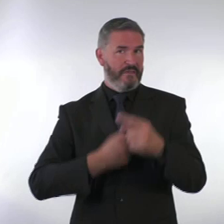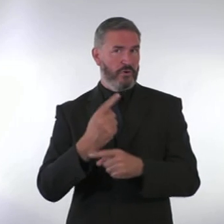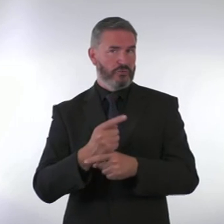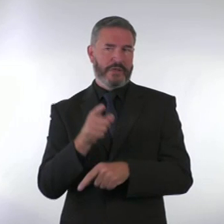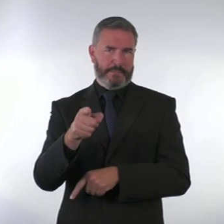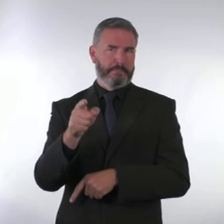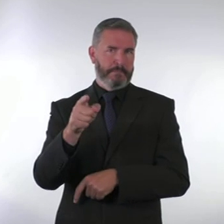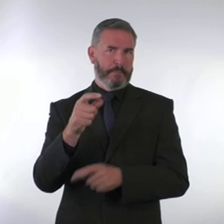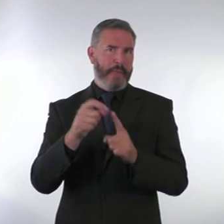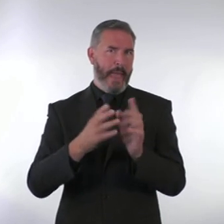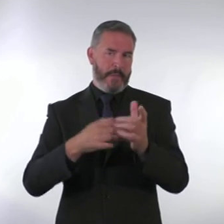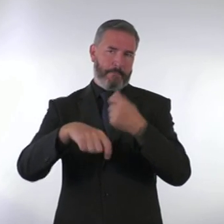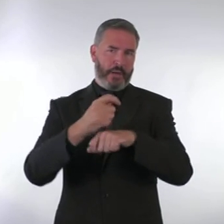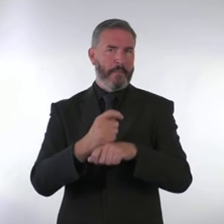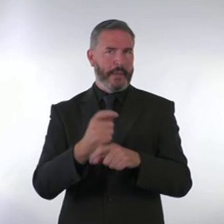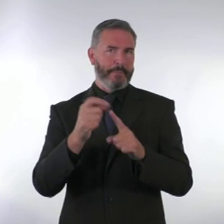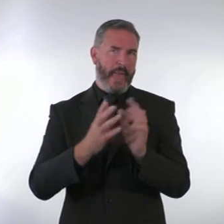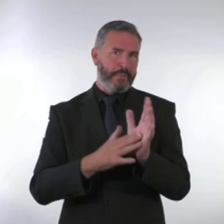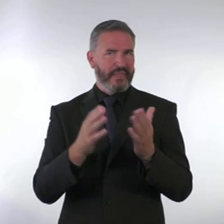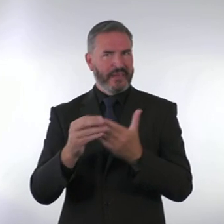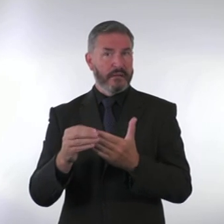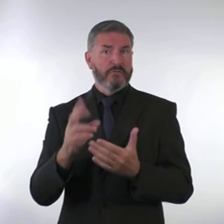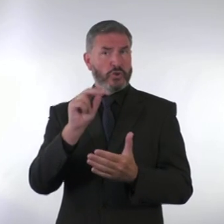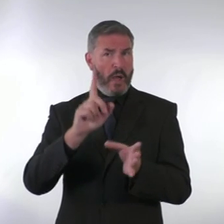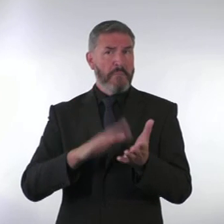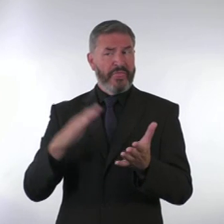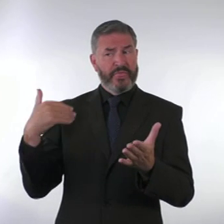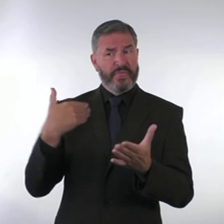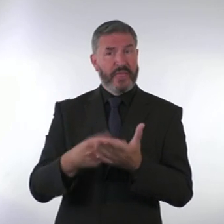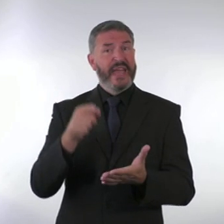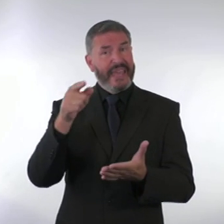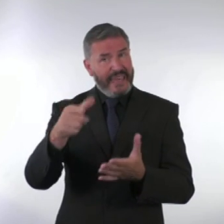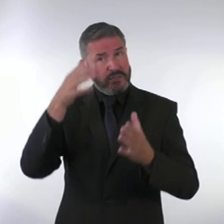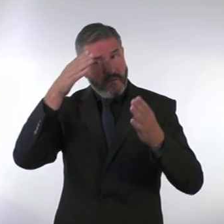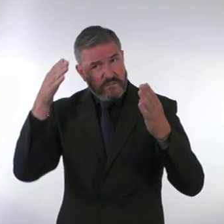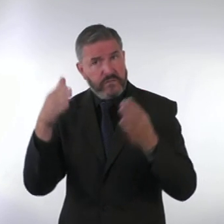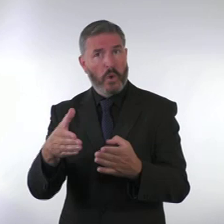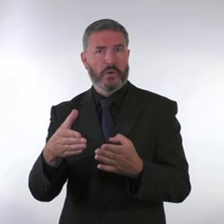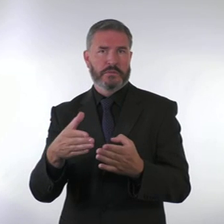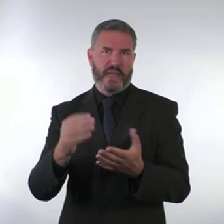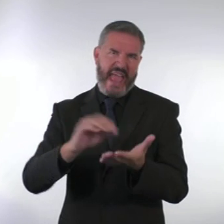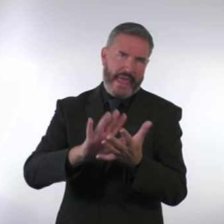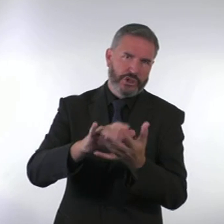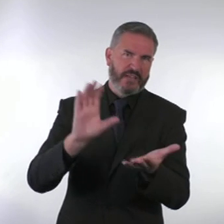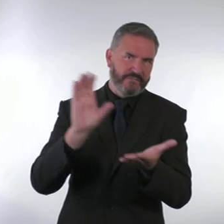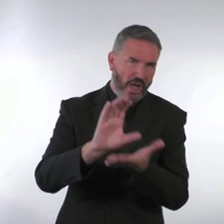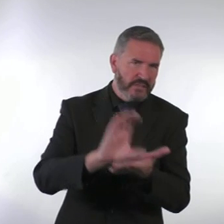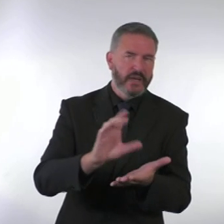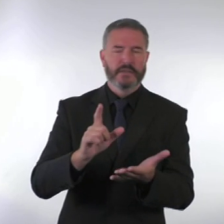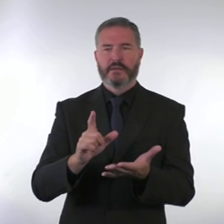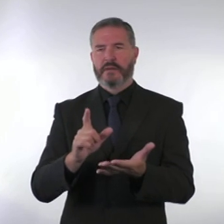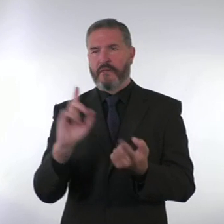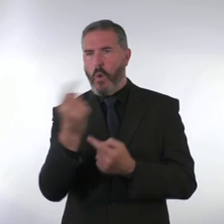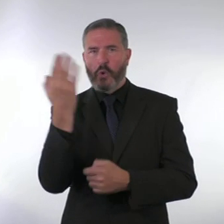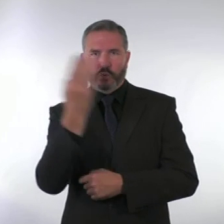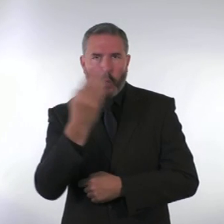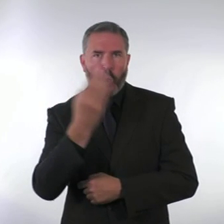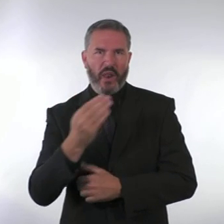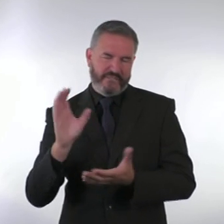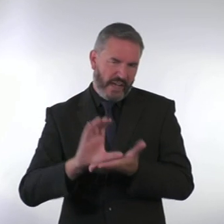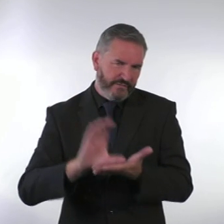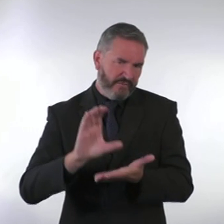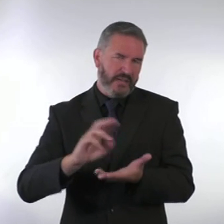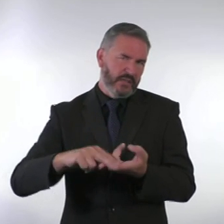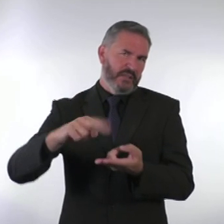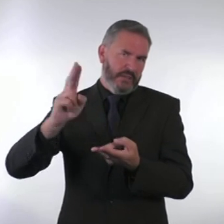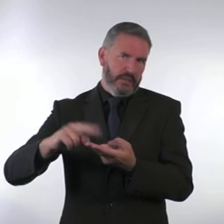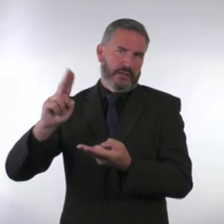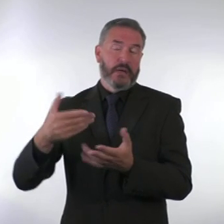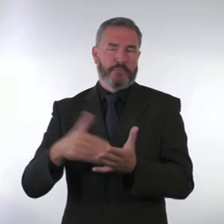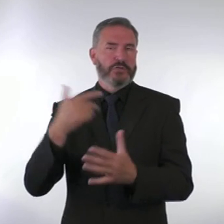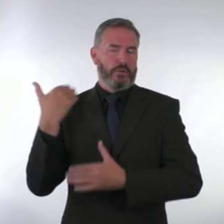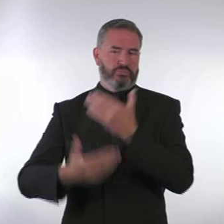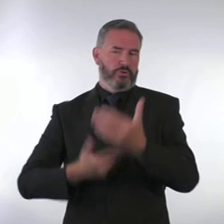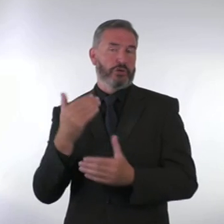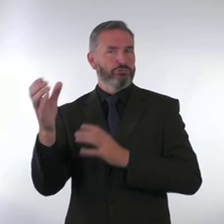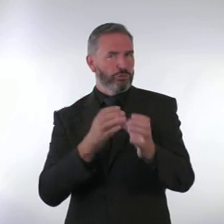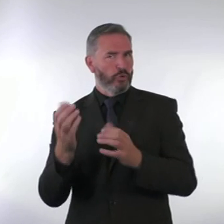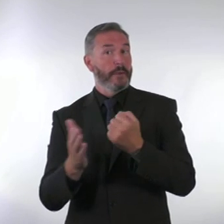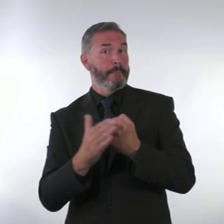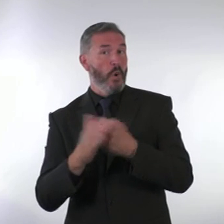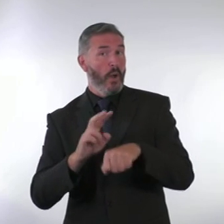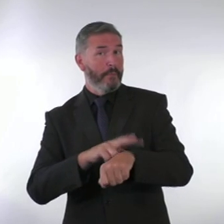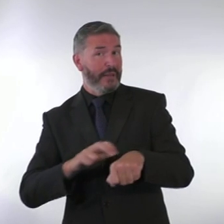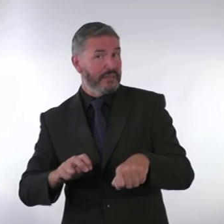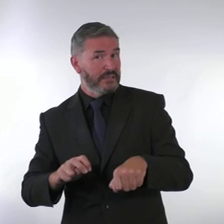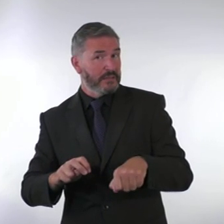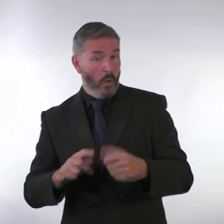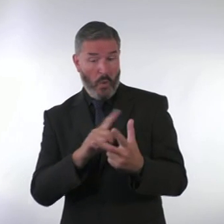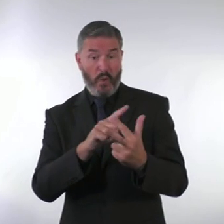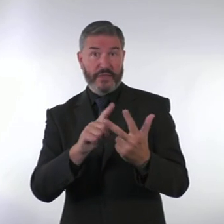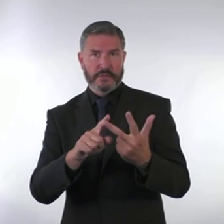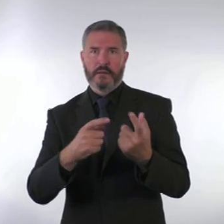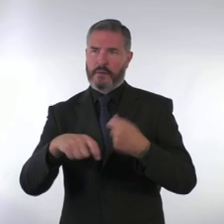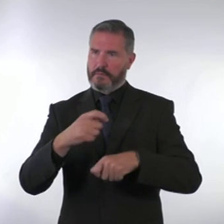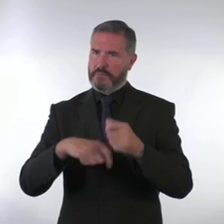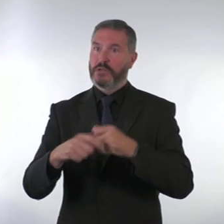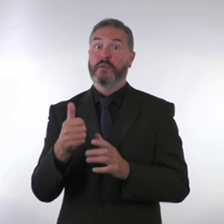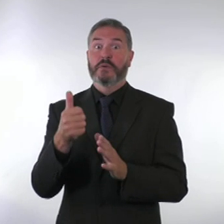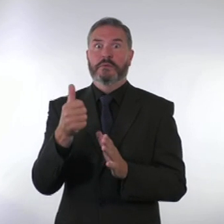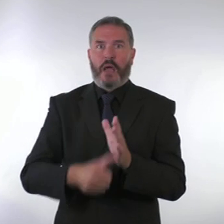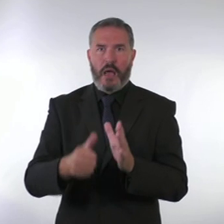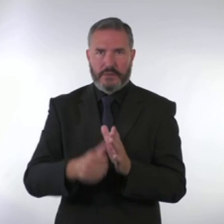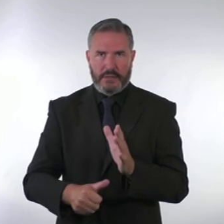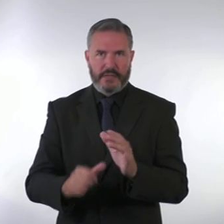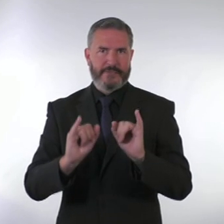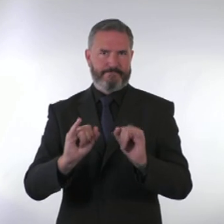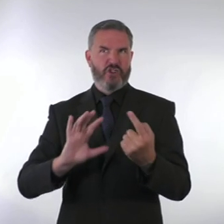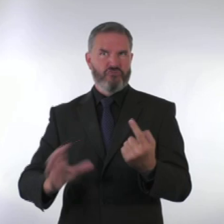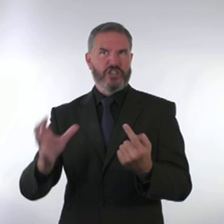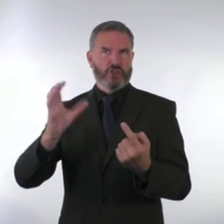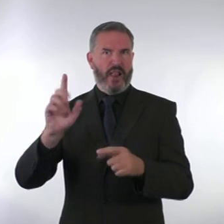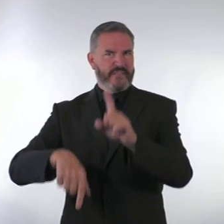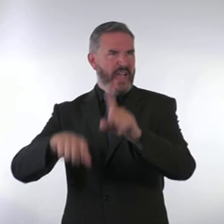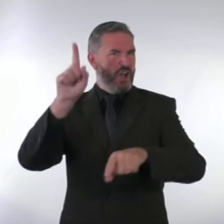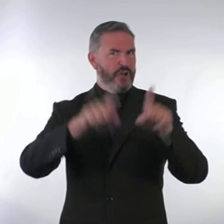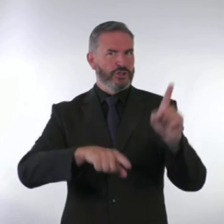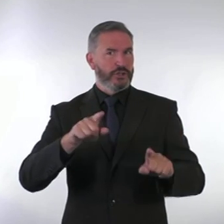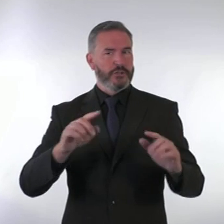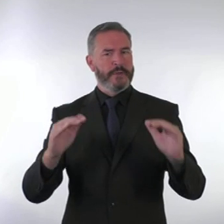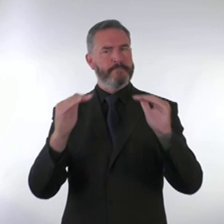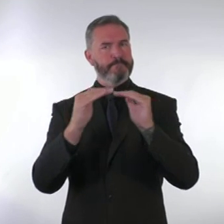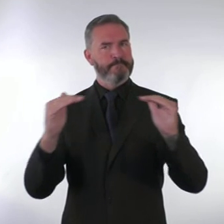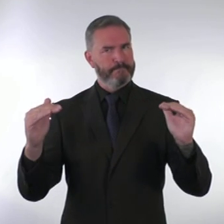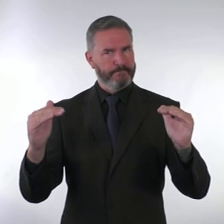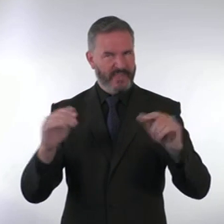Friday is the first anniversary of my right honourable Friend becoming Prime Minister and, over the last 12 months, his focus on record funding for the NHS, boosted funding for every schoolchild in England and great progress on recruiting more police officers has all enabled us to start to address some of the ingrained regional inequalities in our country.